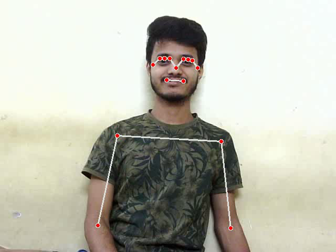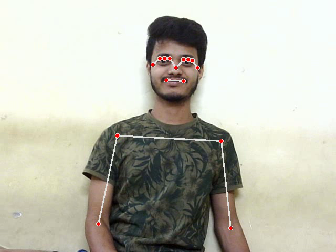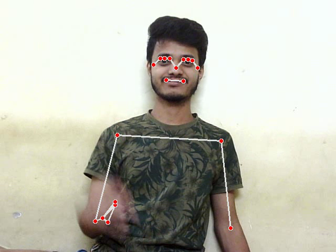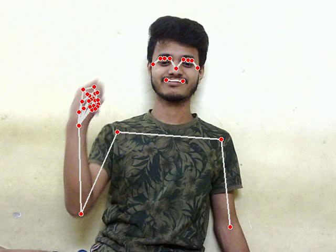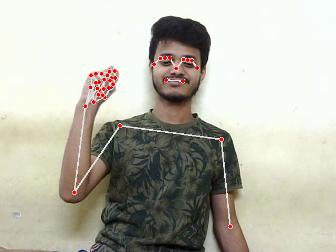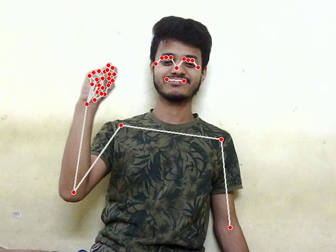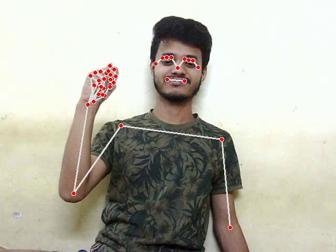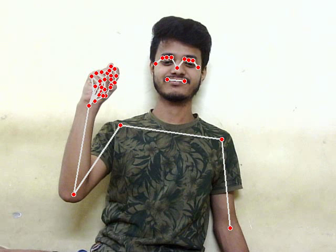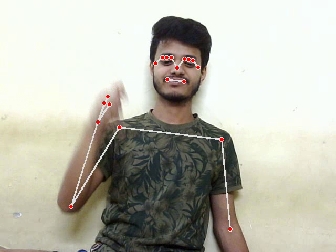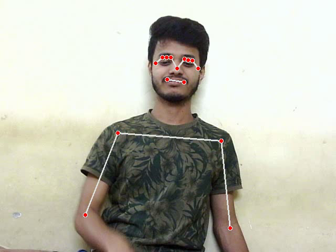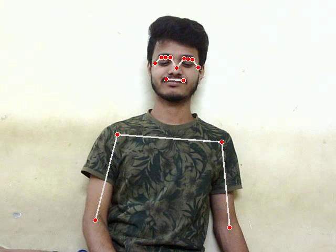bathroom